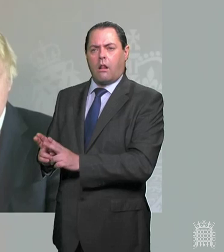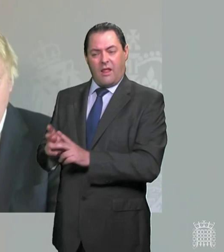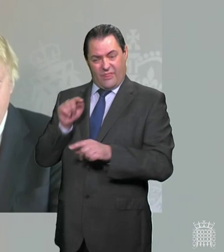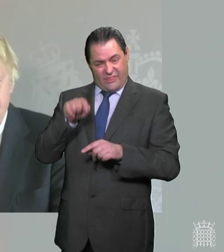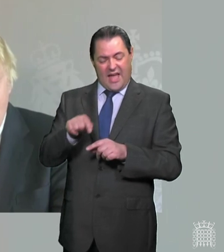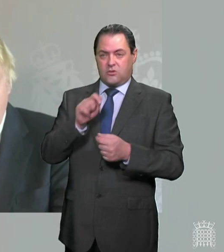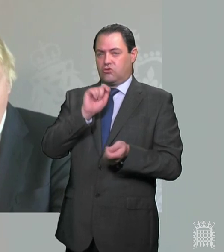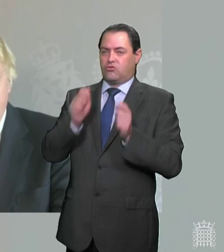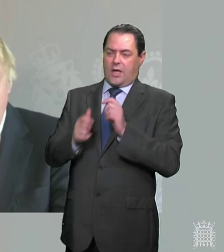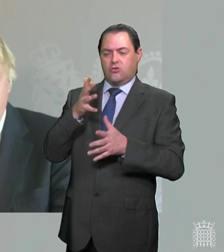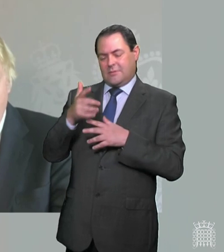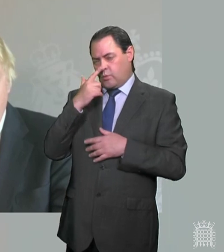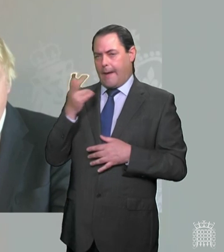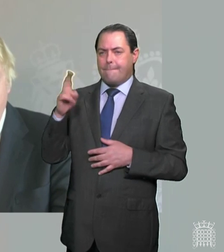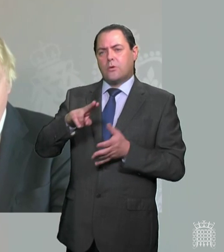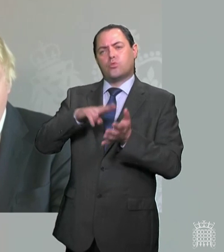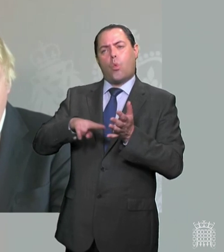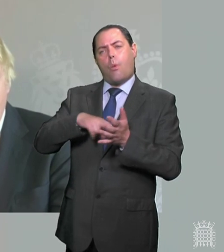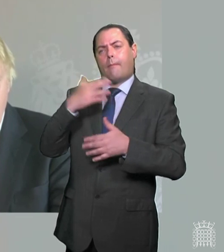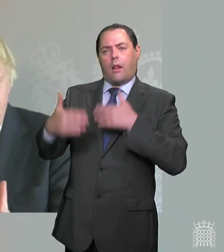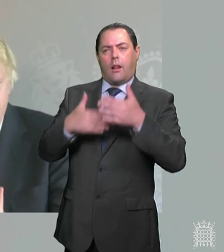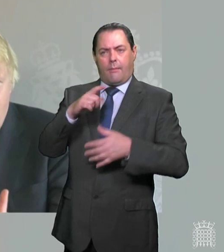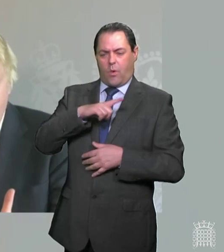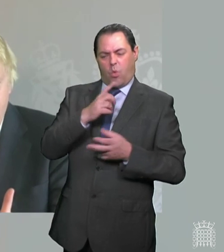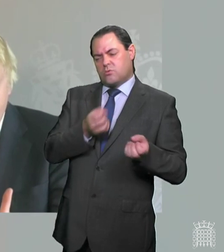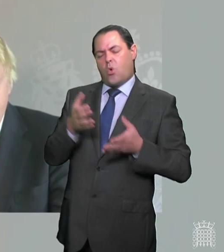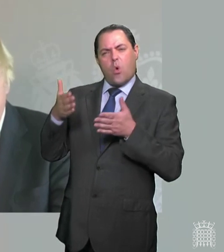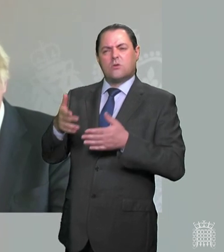It is that change that is enabling us to make the progress that we are.